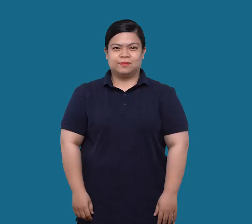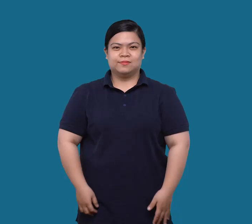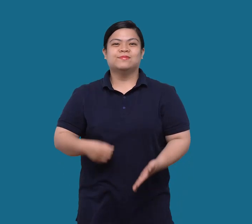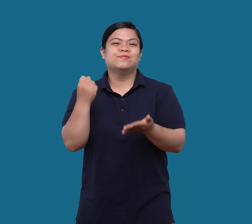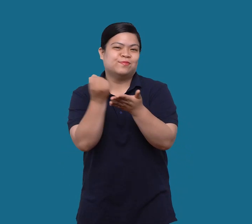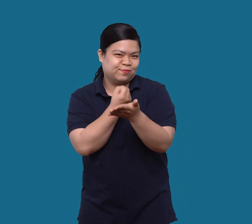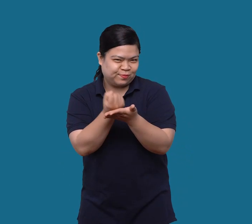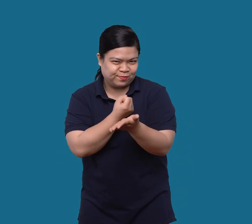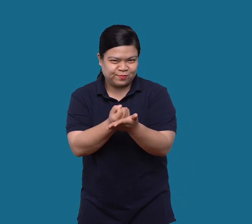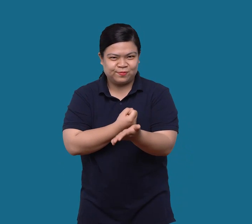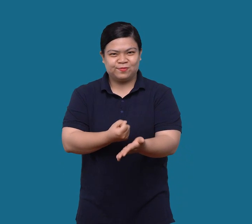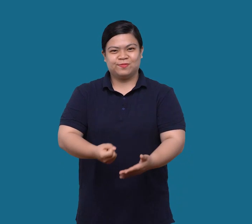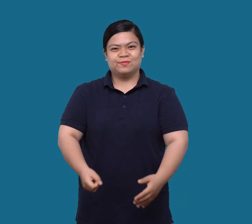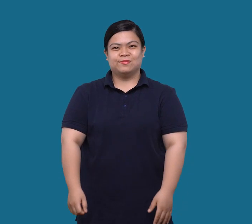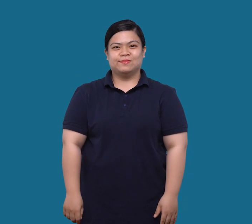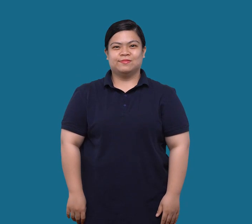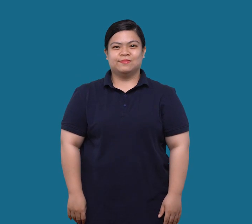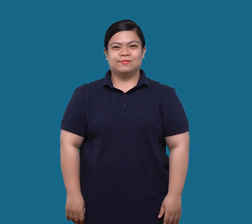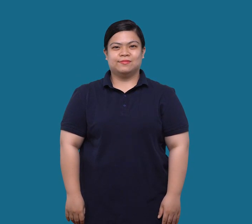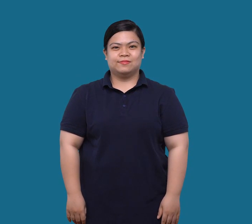đùa